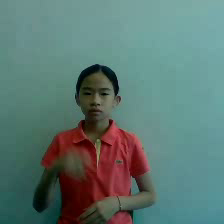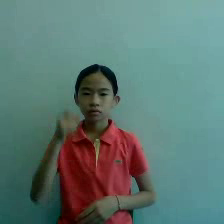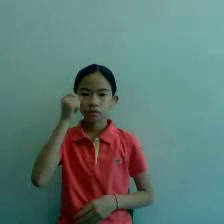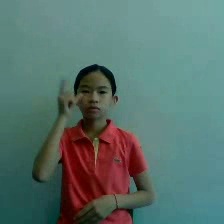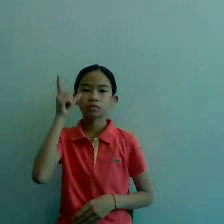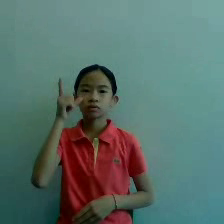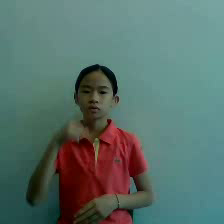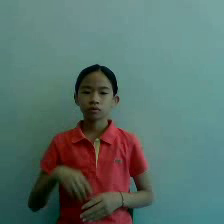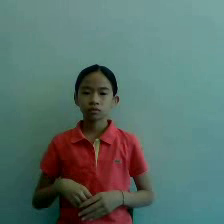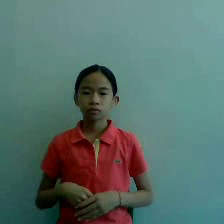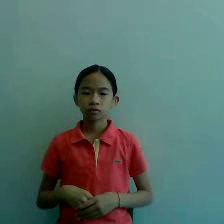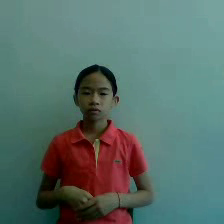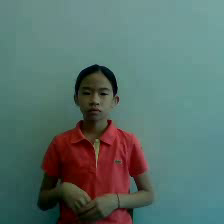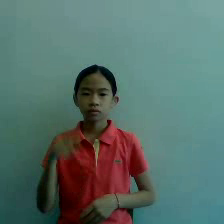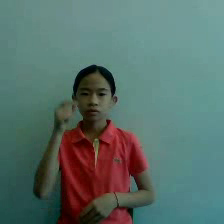Thức dậy